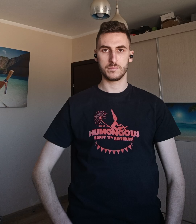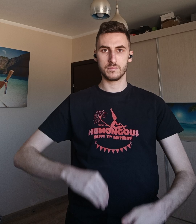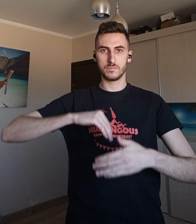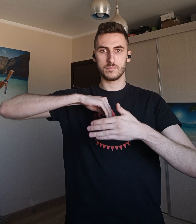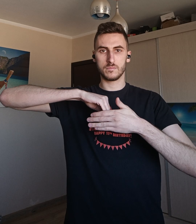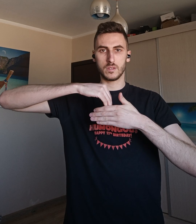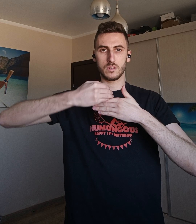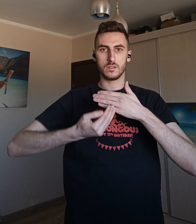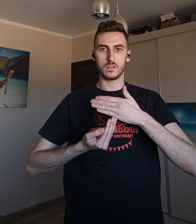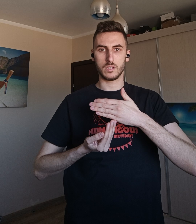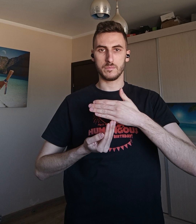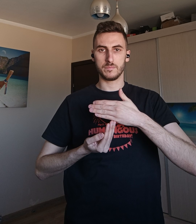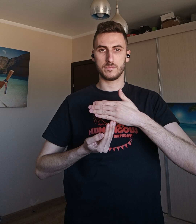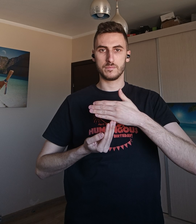לחם